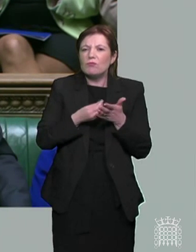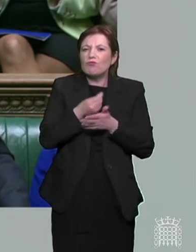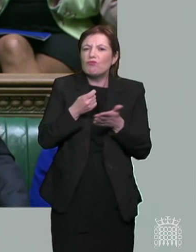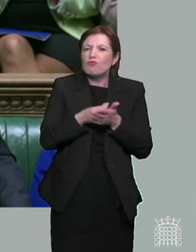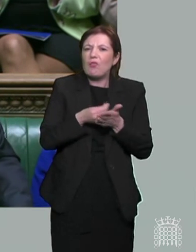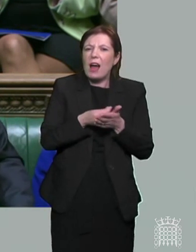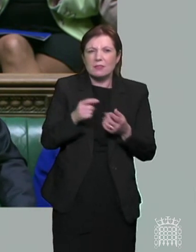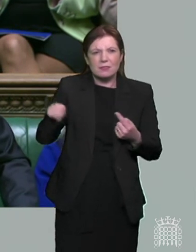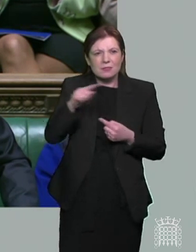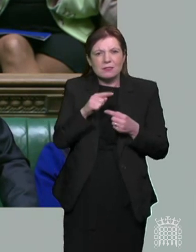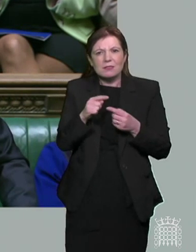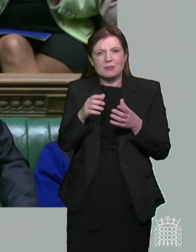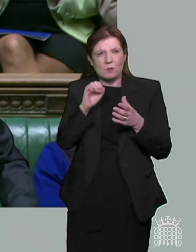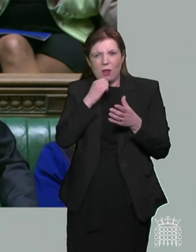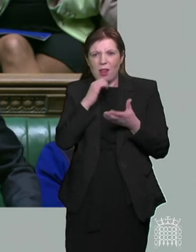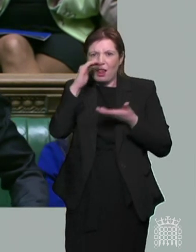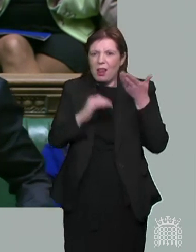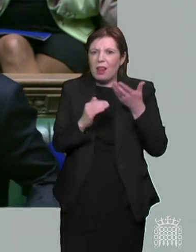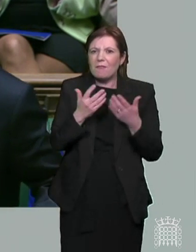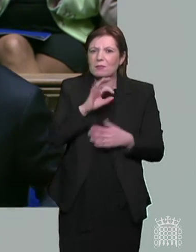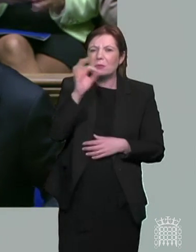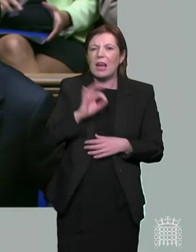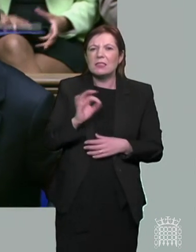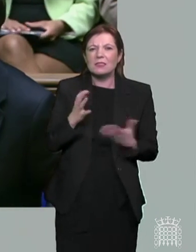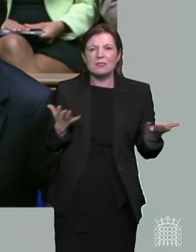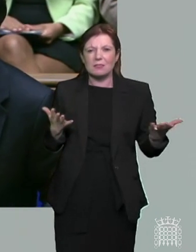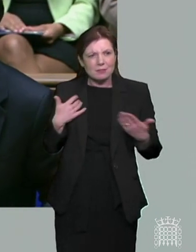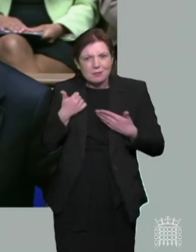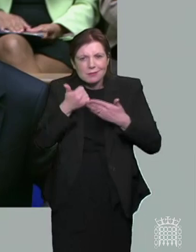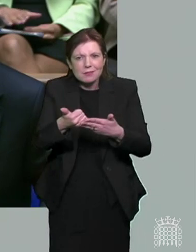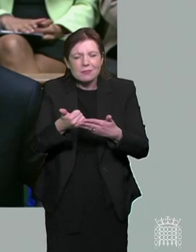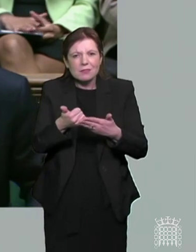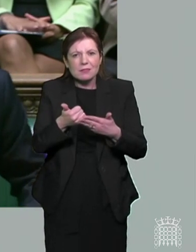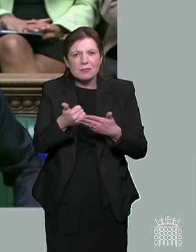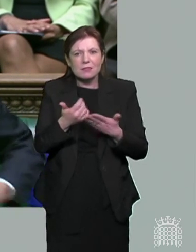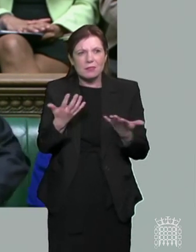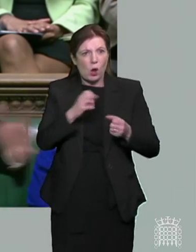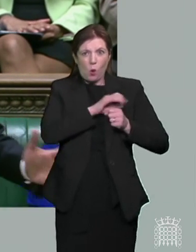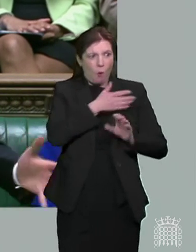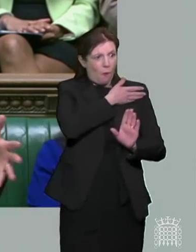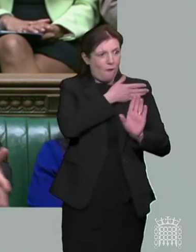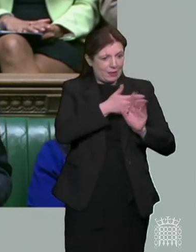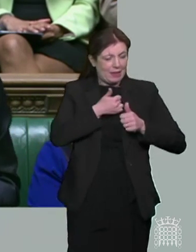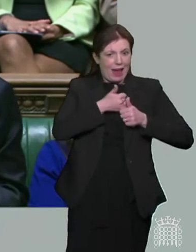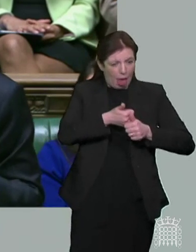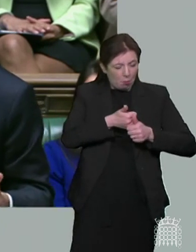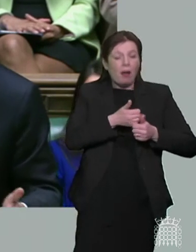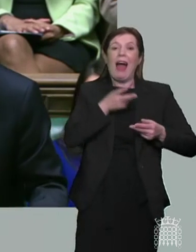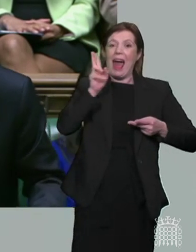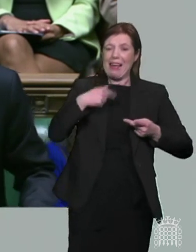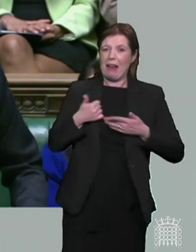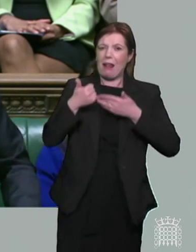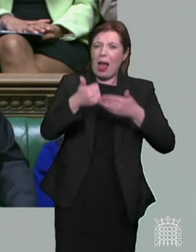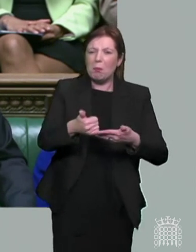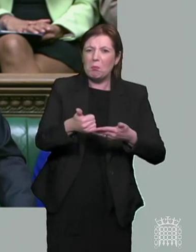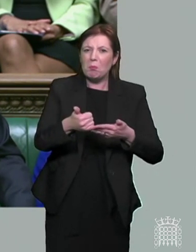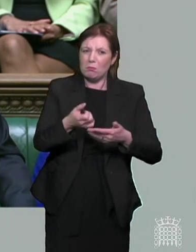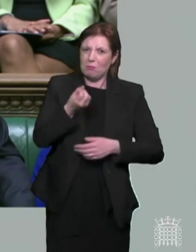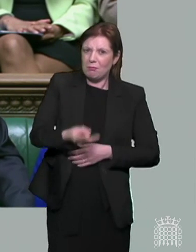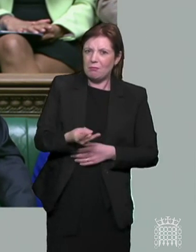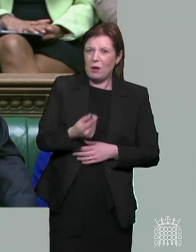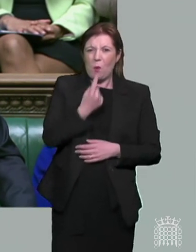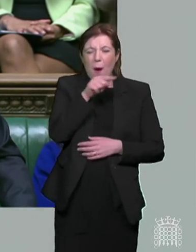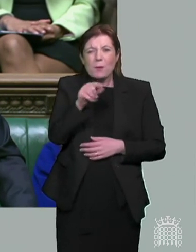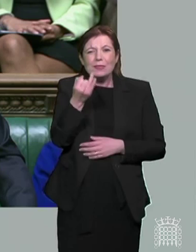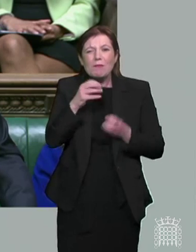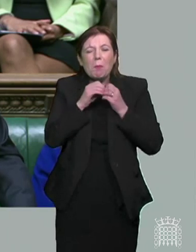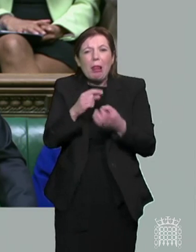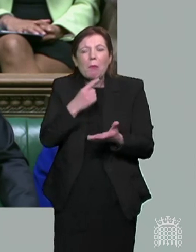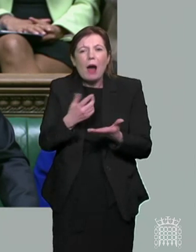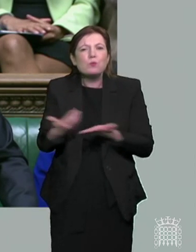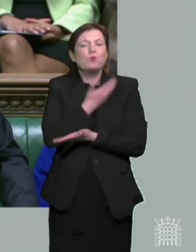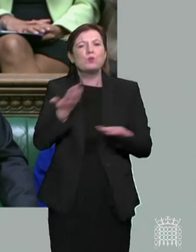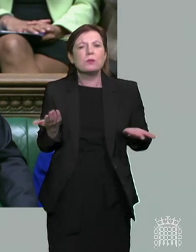It is the biggest cut to business rates outside of coronavirus since the business rate system was created—£1.7 billion.